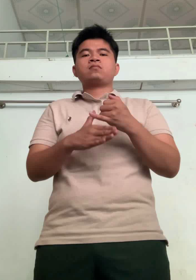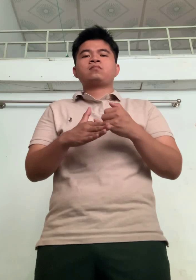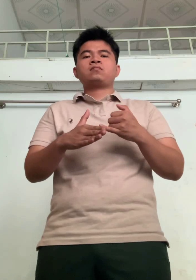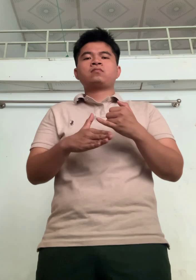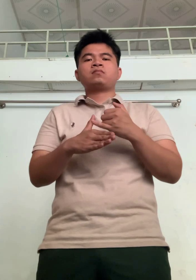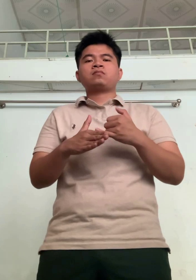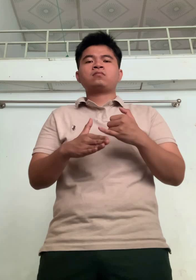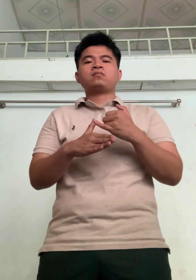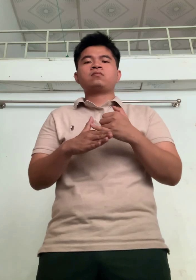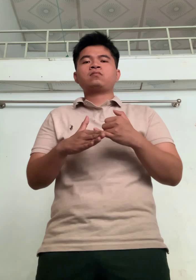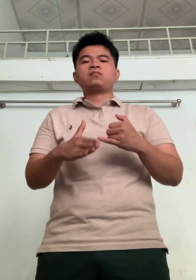cuoi thang